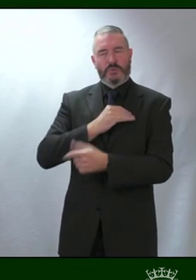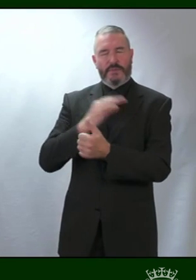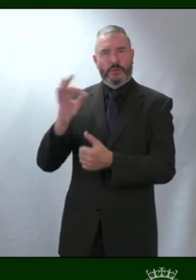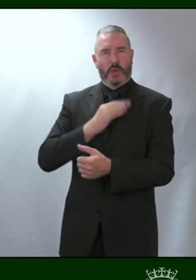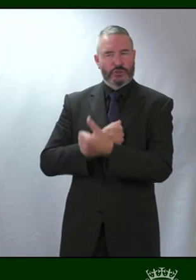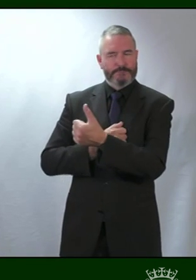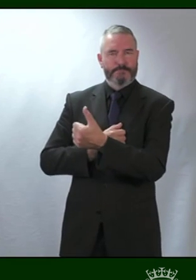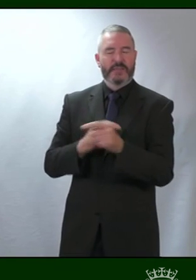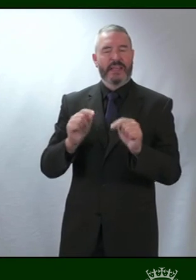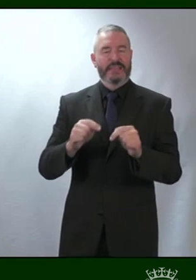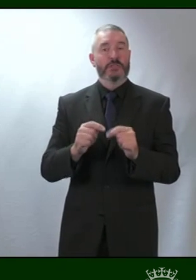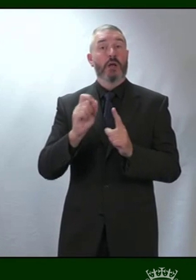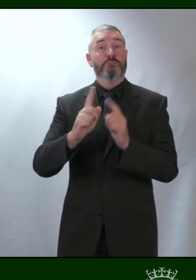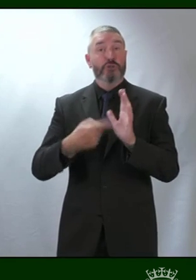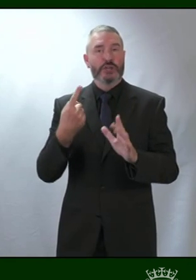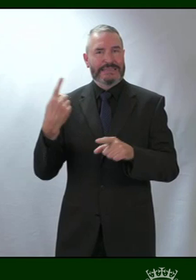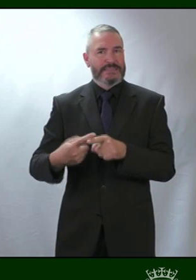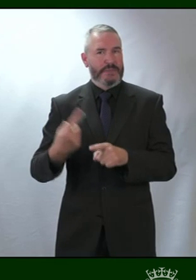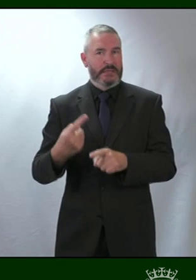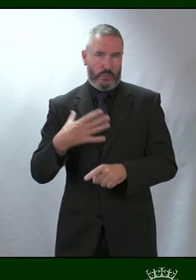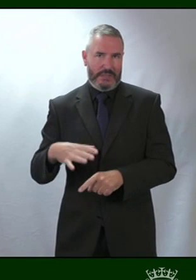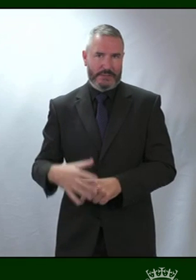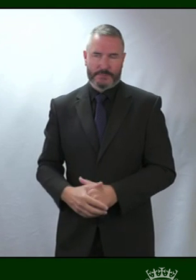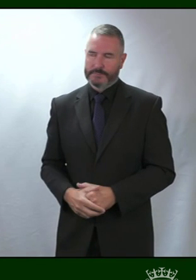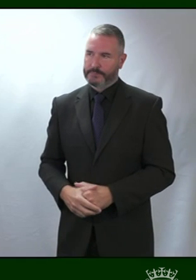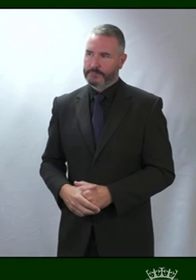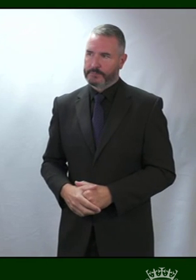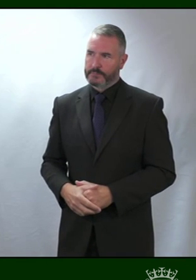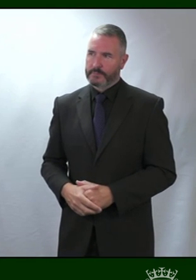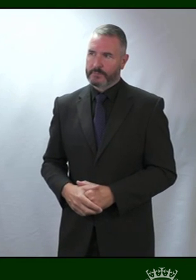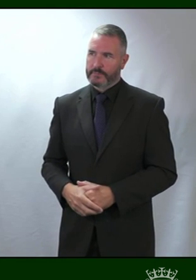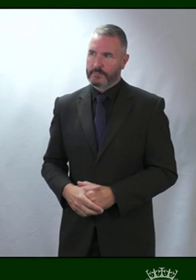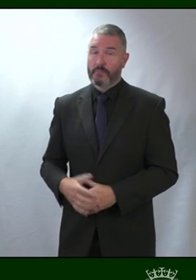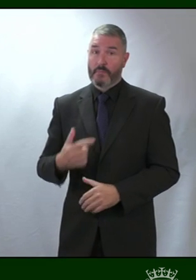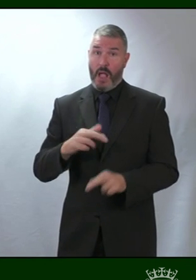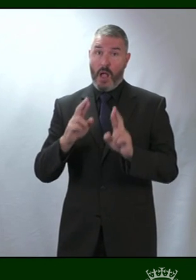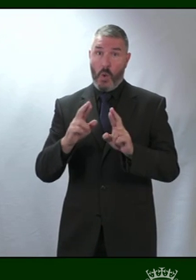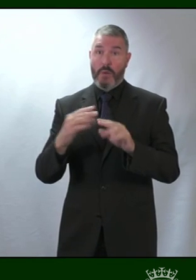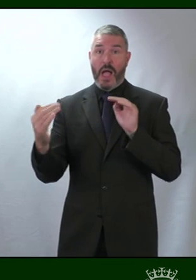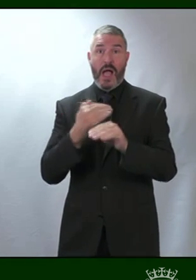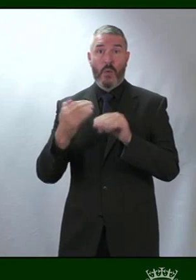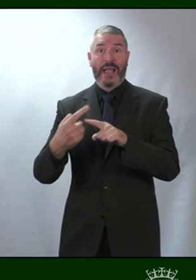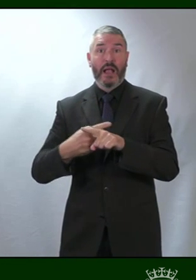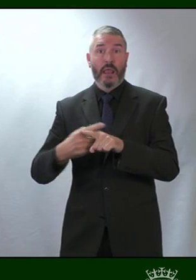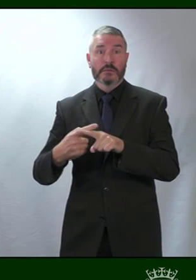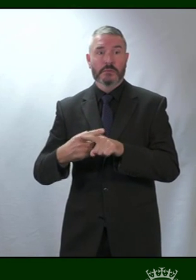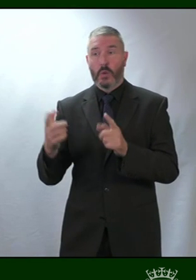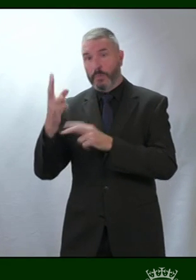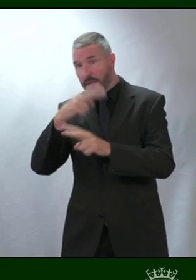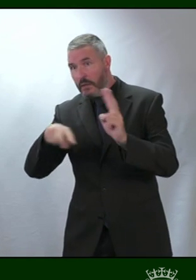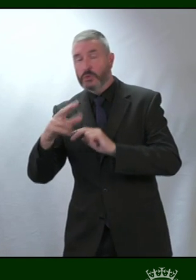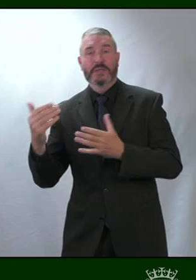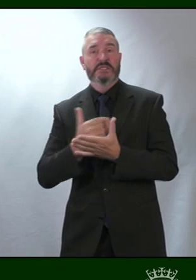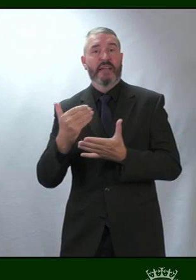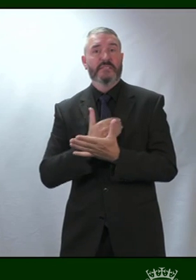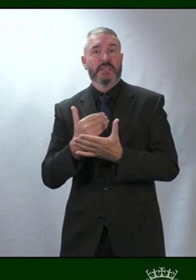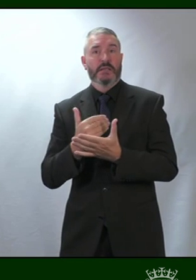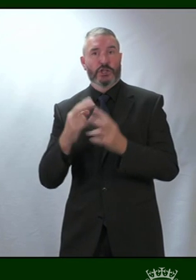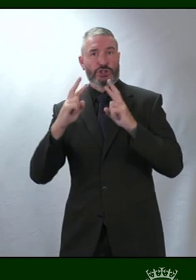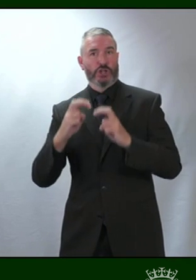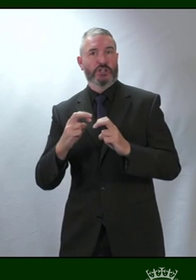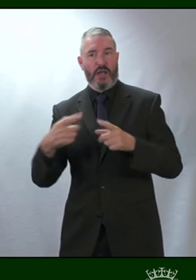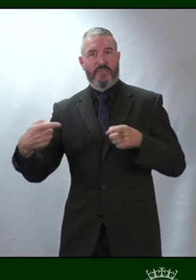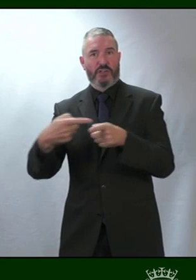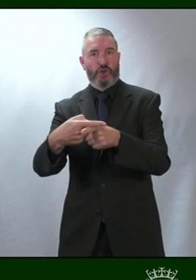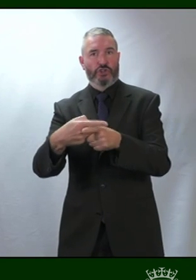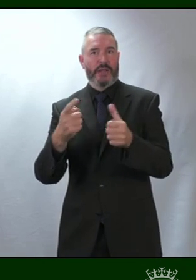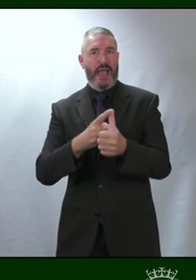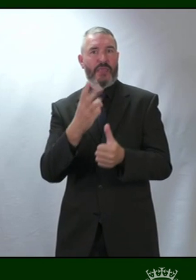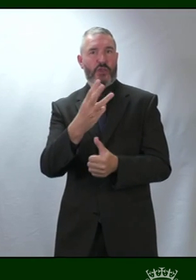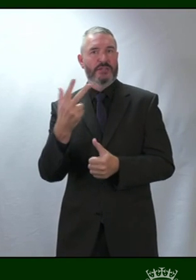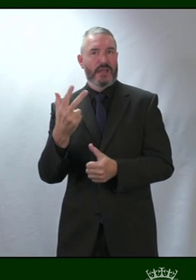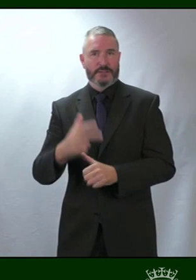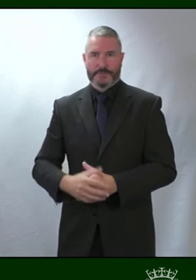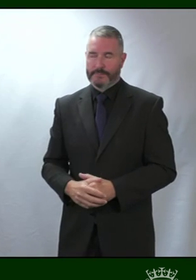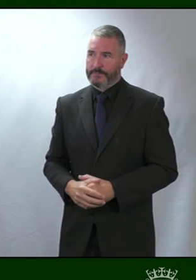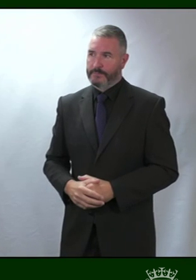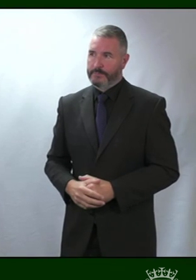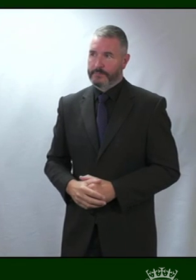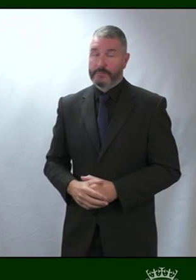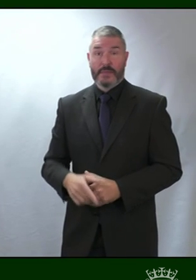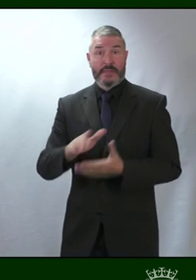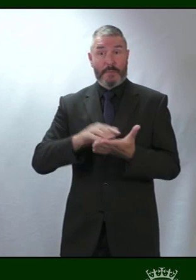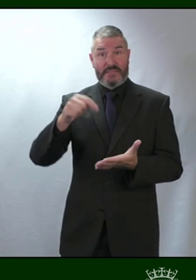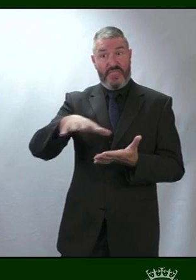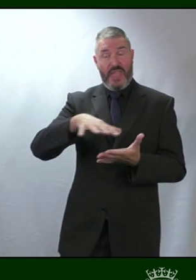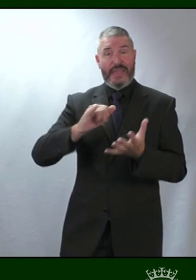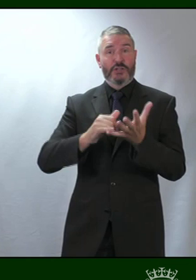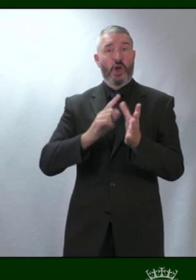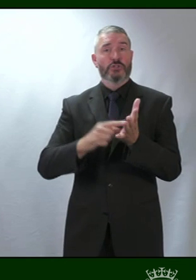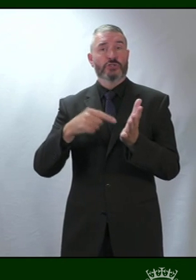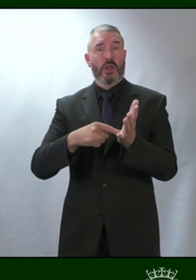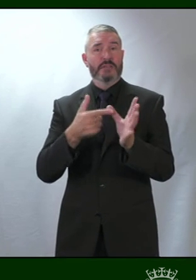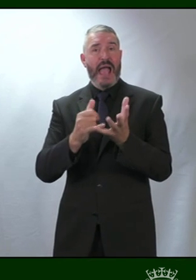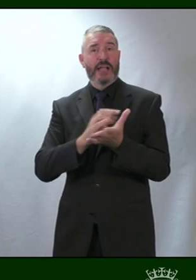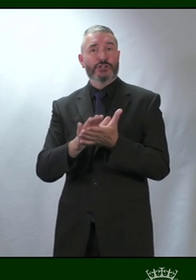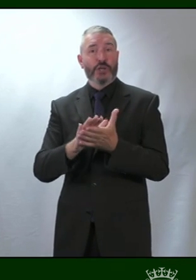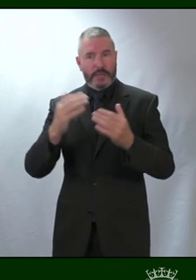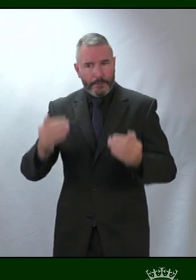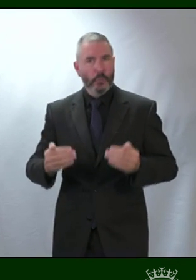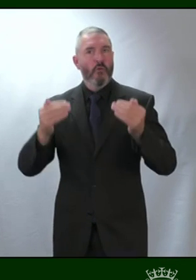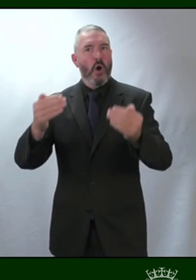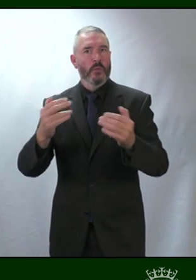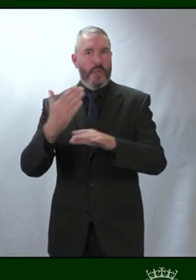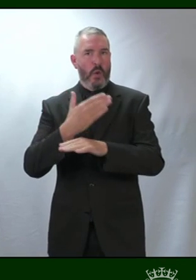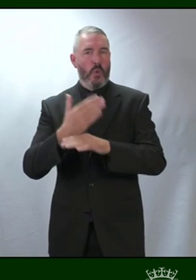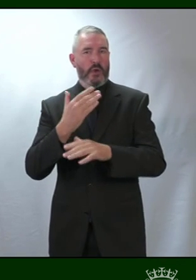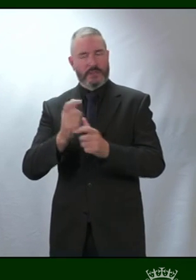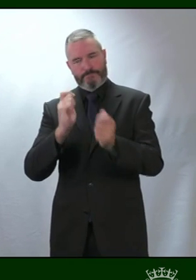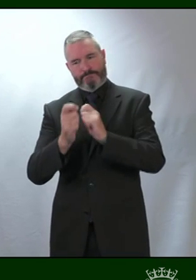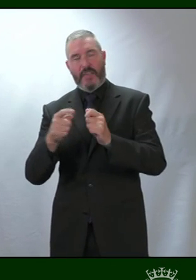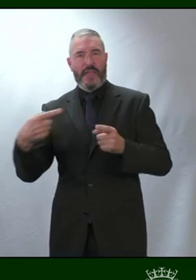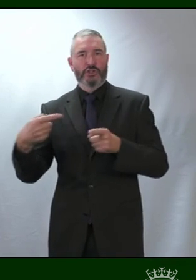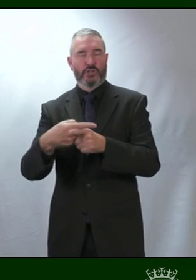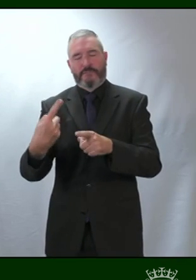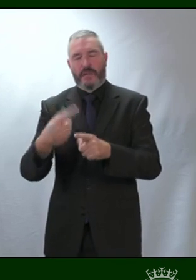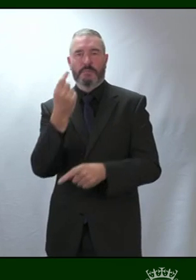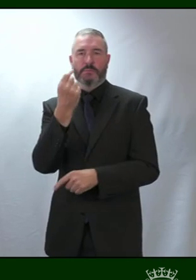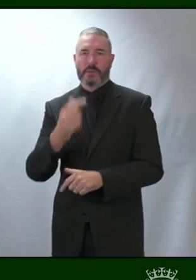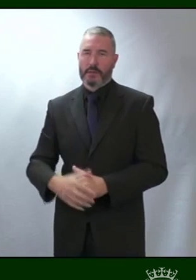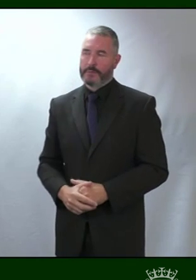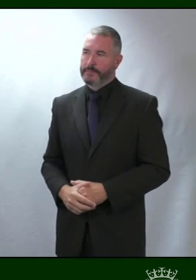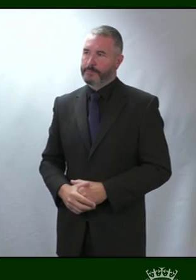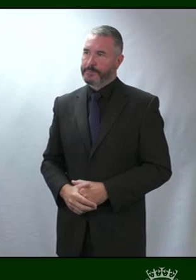This is really a case for a project speed, and I hope that Highways England, which is currently undertaking a safety study of the A38 between Bodmin and Saltash, will be able to accelerate its work and get on with the Menheniot junction as fast as possible.